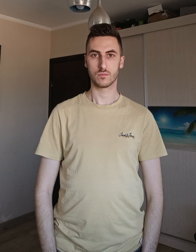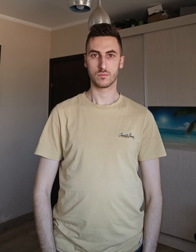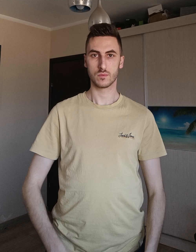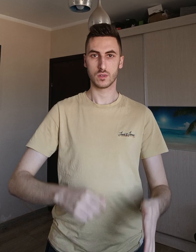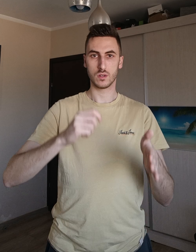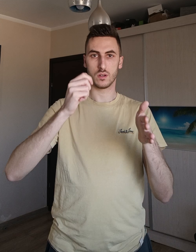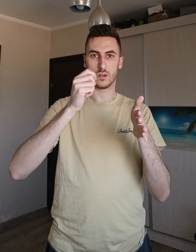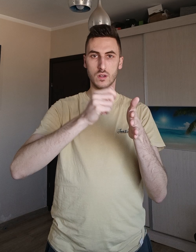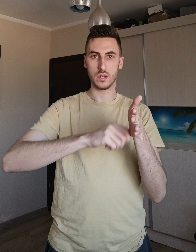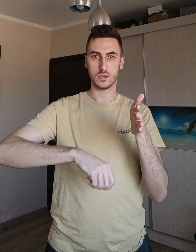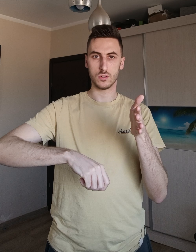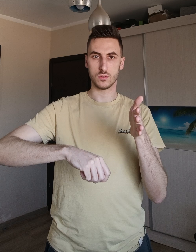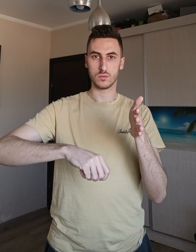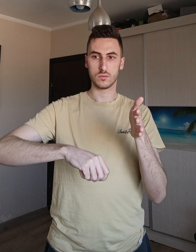לקנות